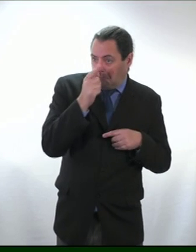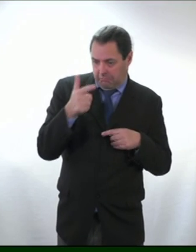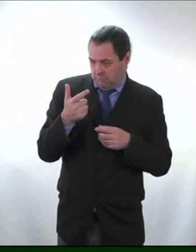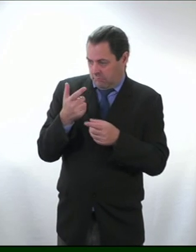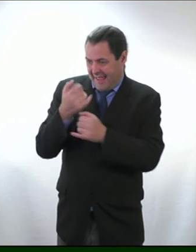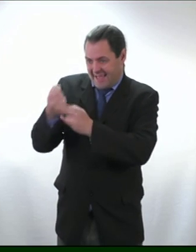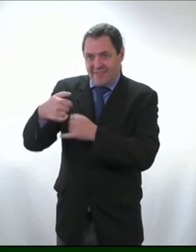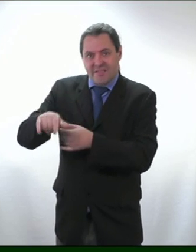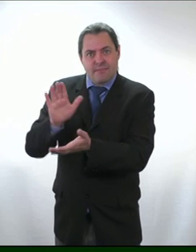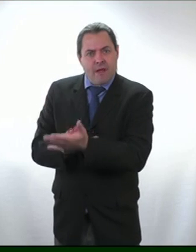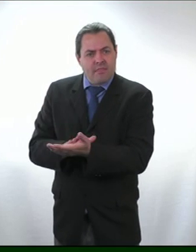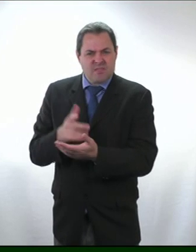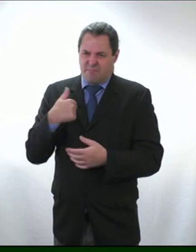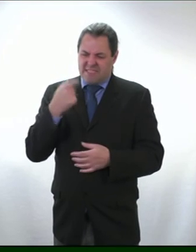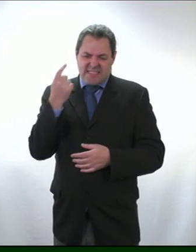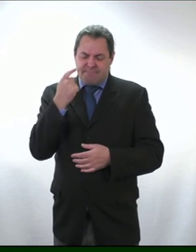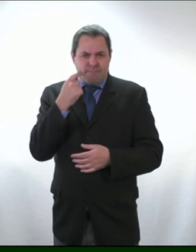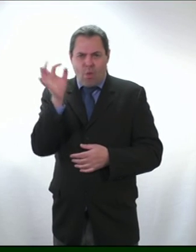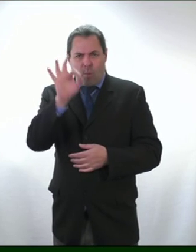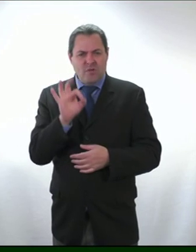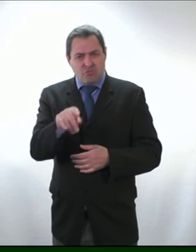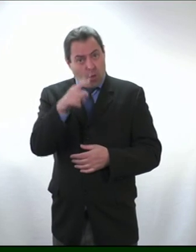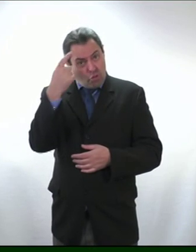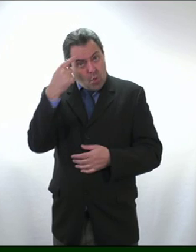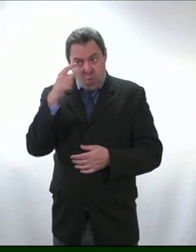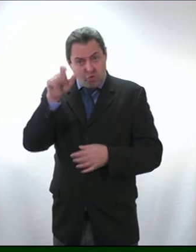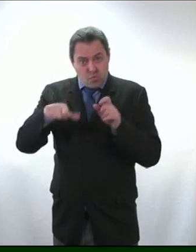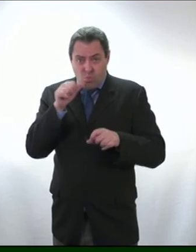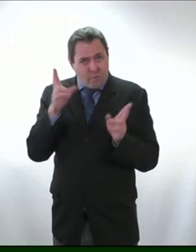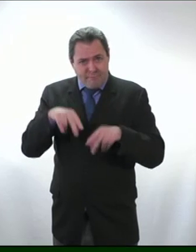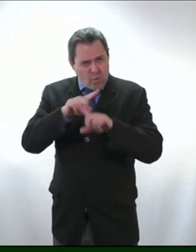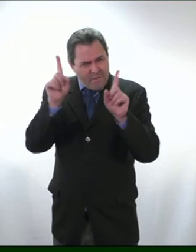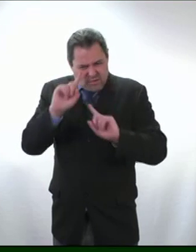My question is simple: were the Government not expecting students to return to university?